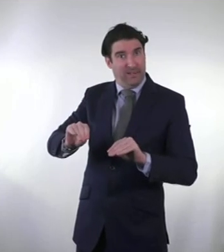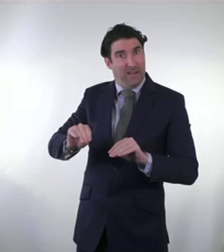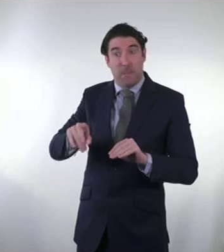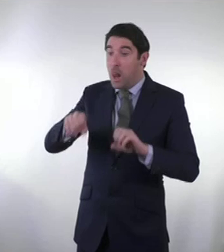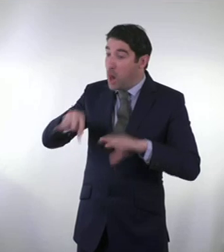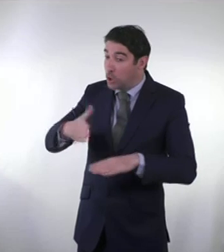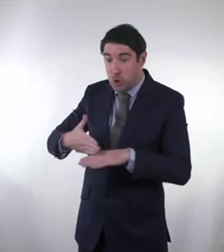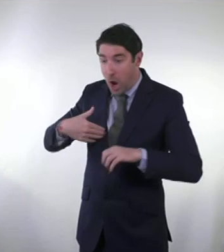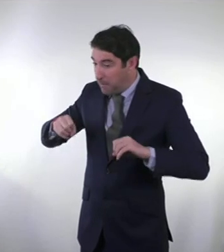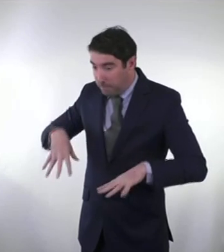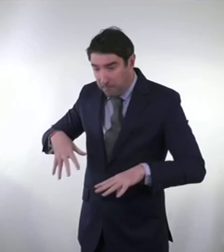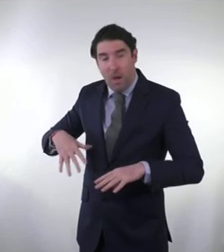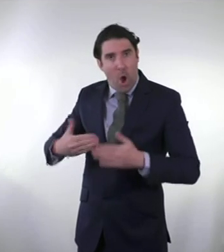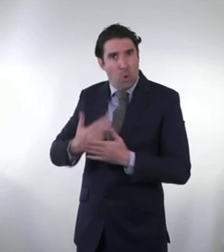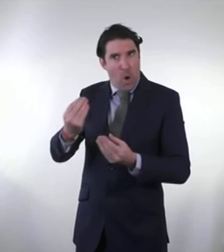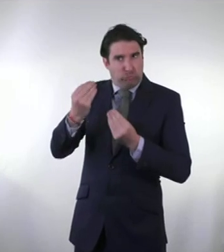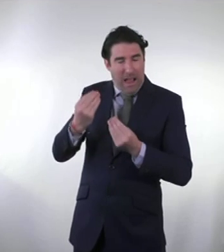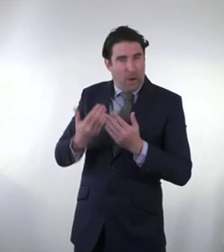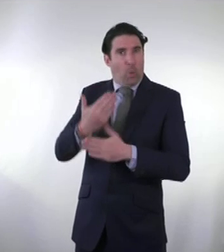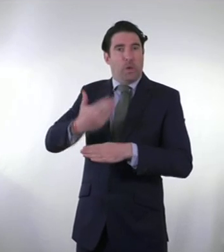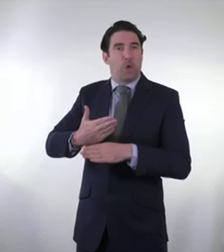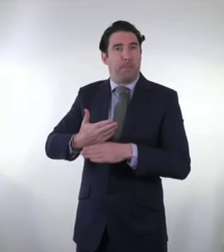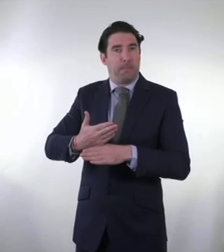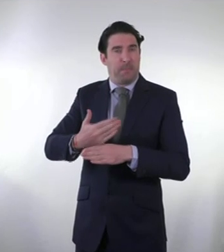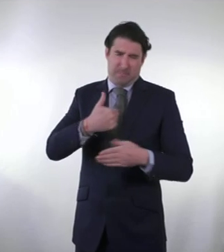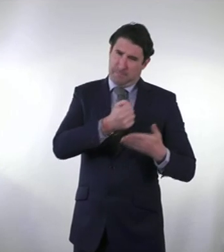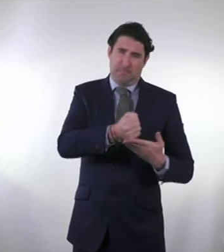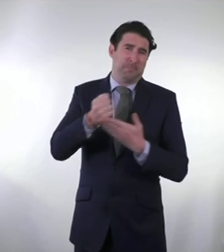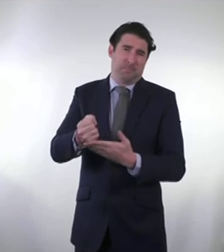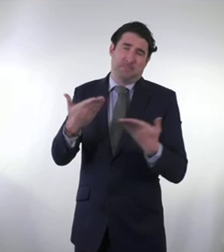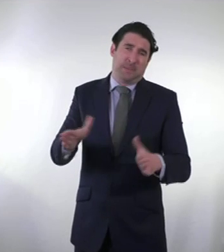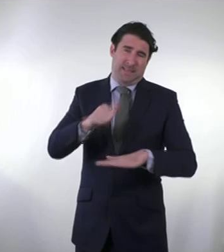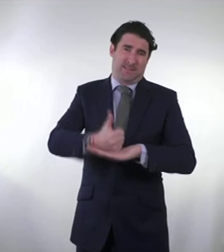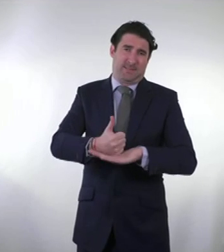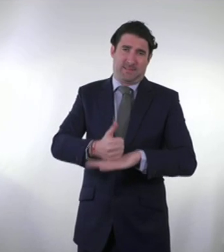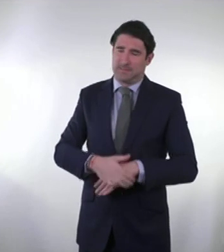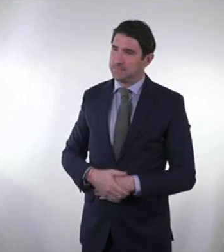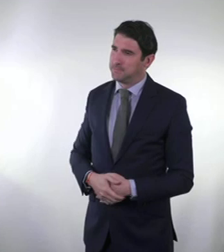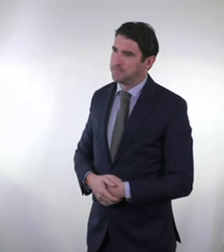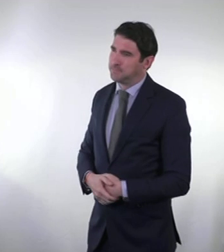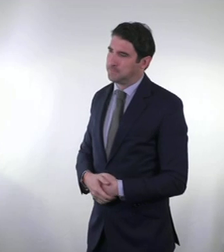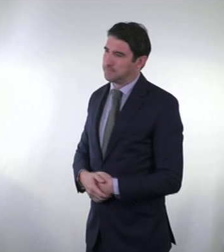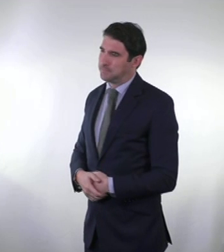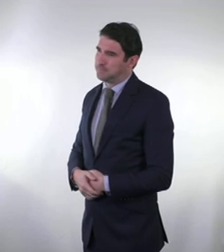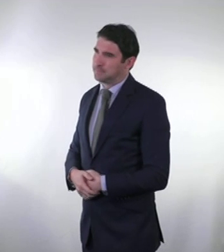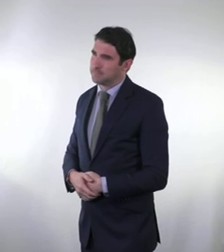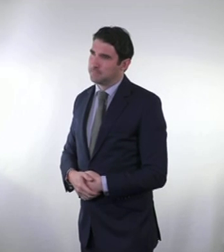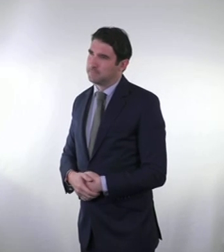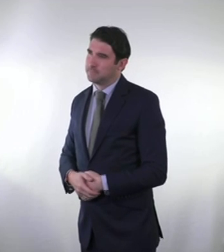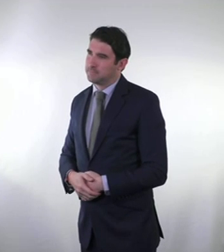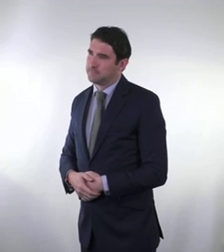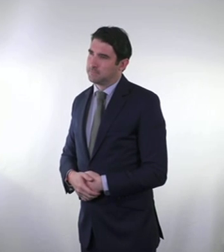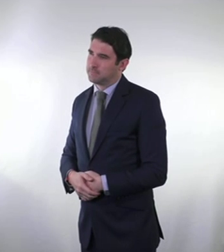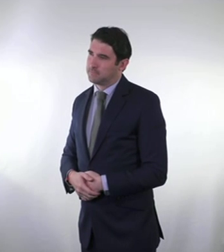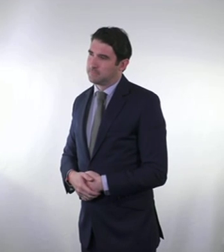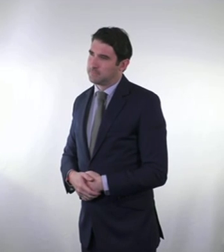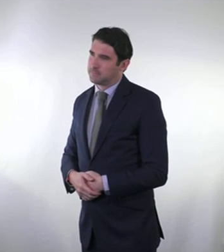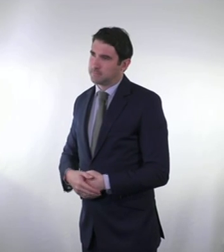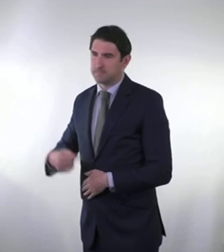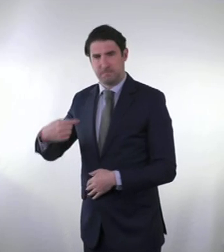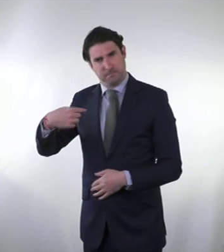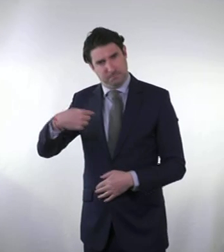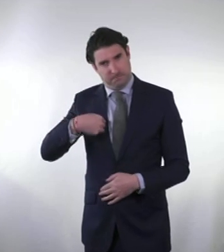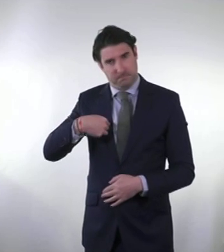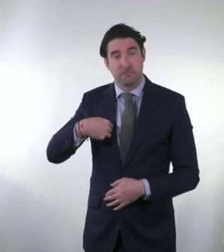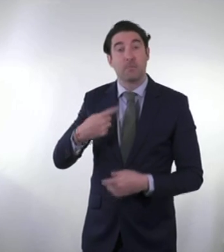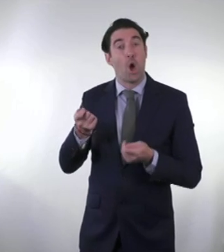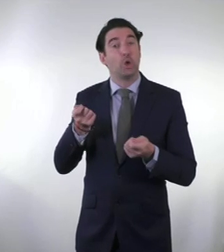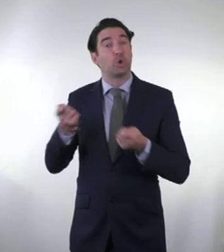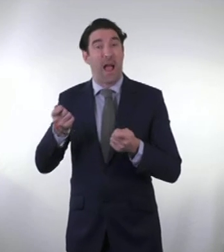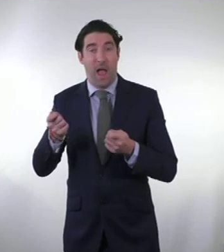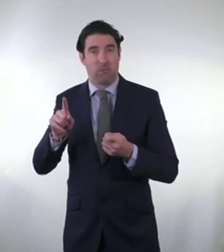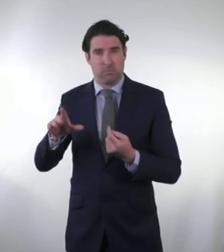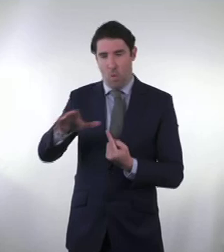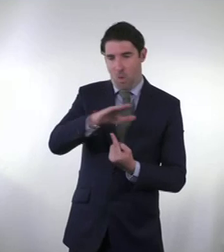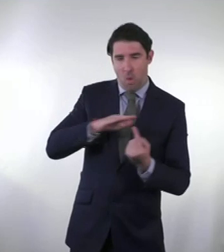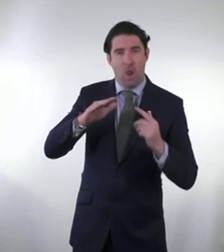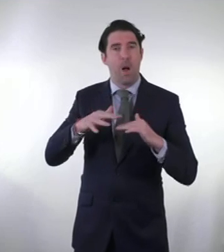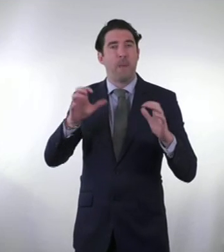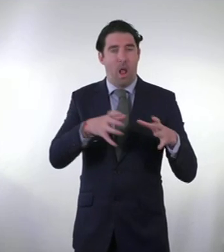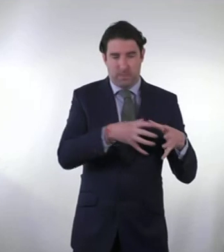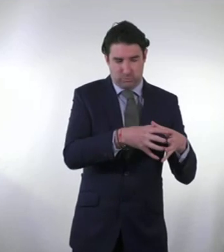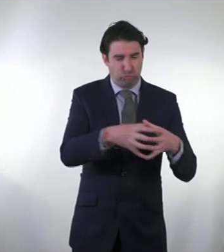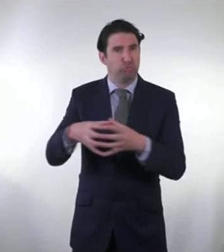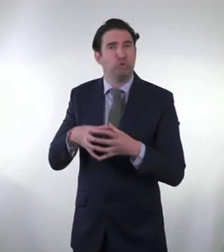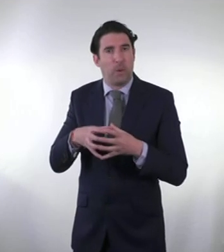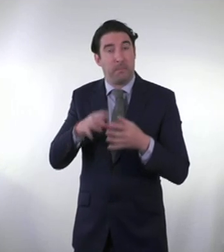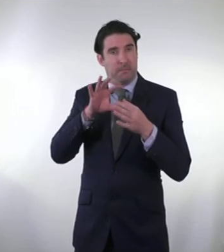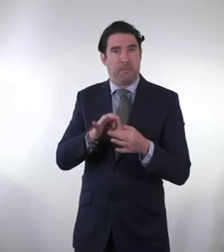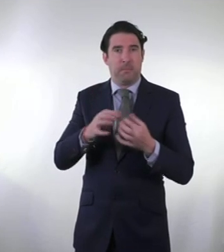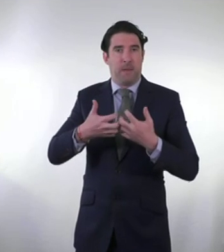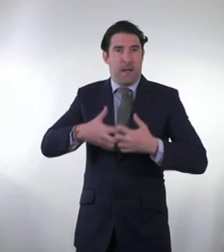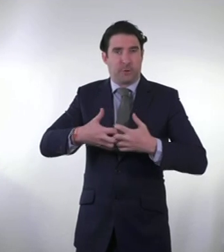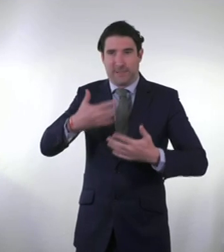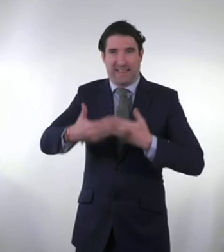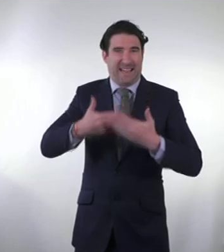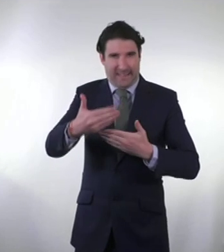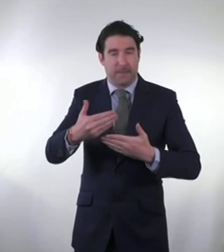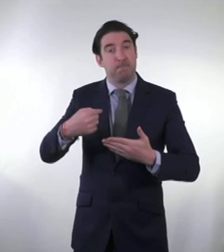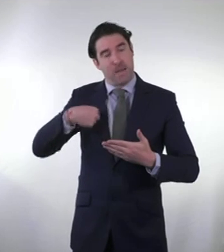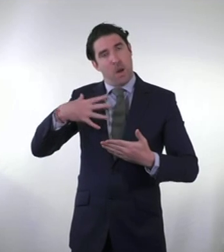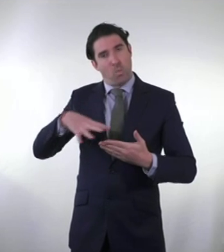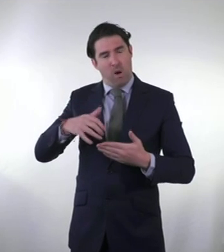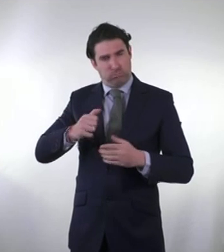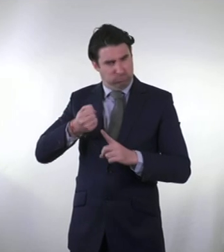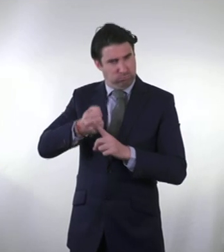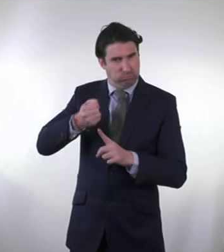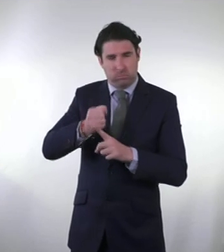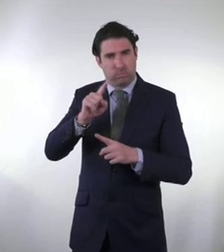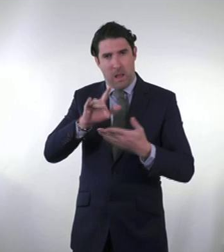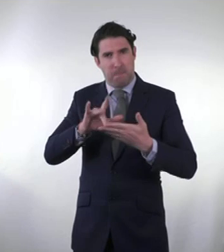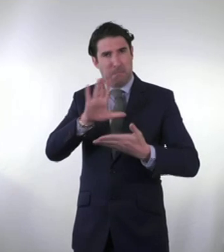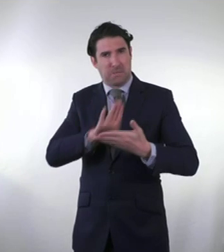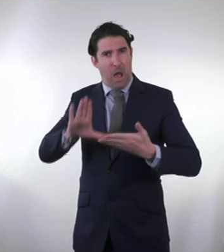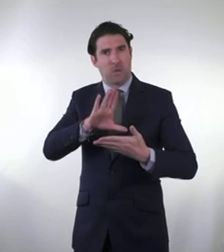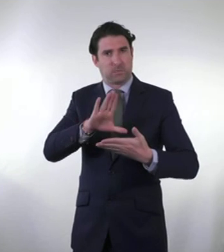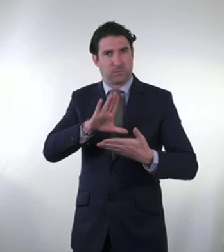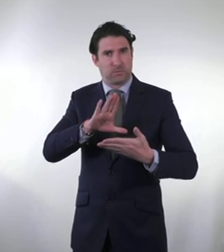As co-chair of the midlands engine, all-party parliamentary group I am determined to champion the midlands engine and make sure that the midlands, the largest regional economy outside London, is not left behind in the Government’s levelling-up agenda.